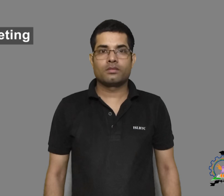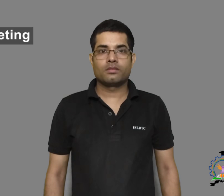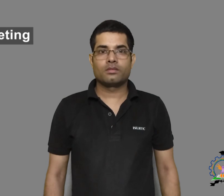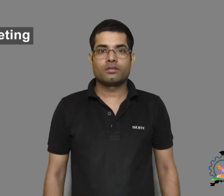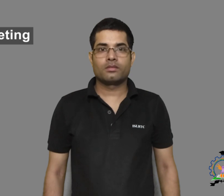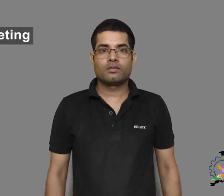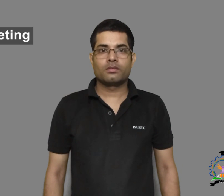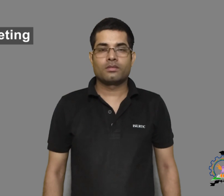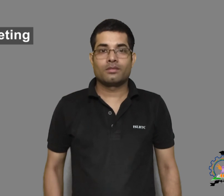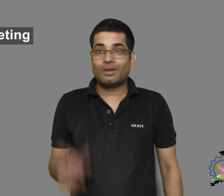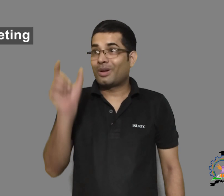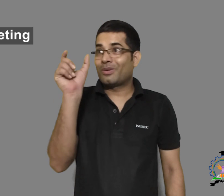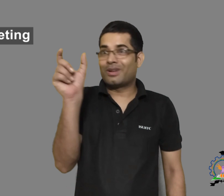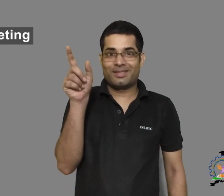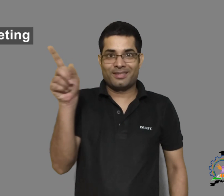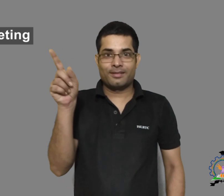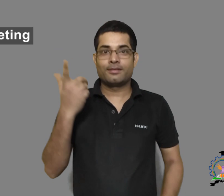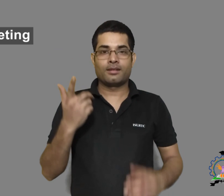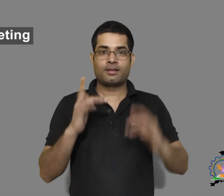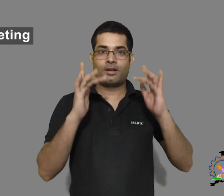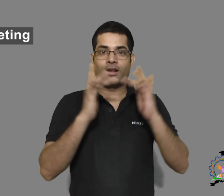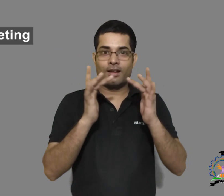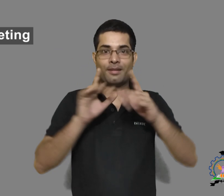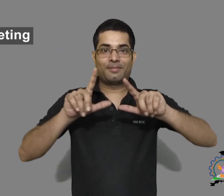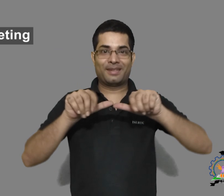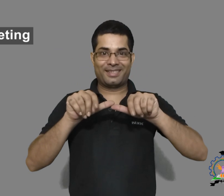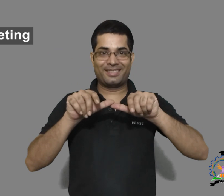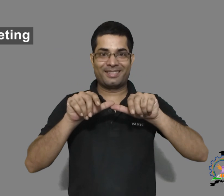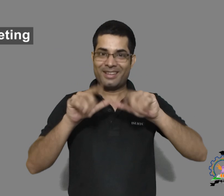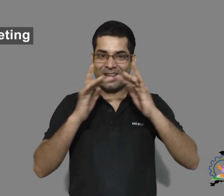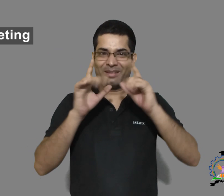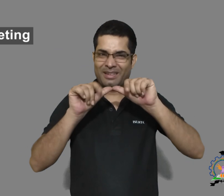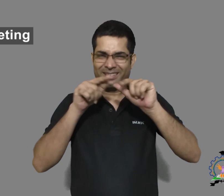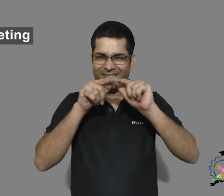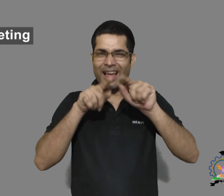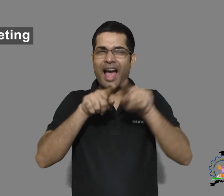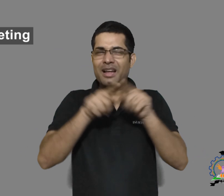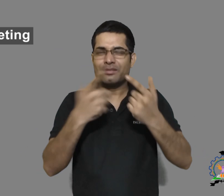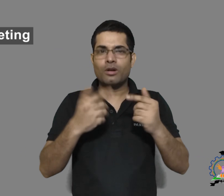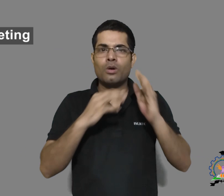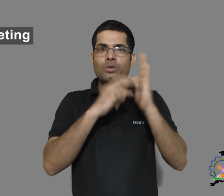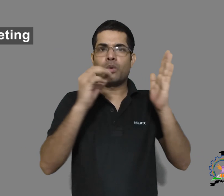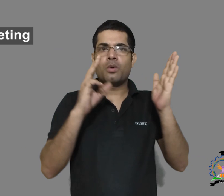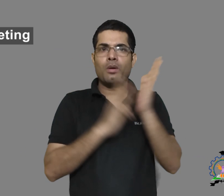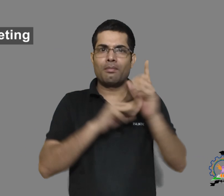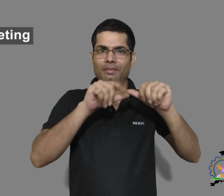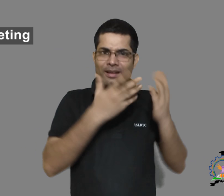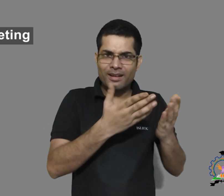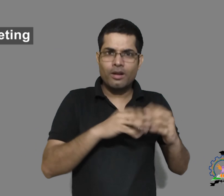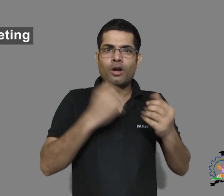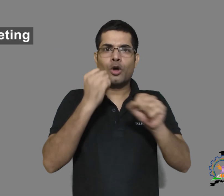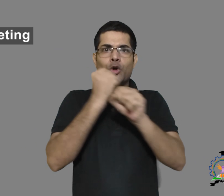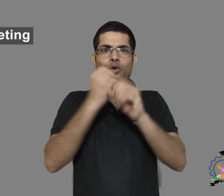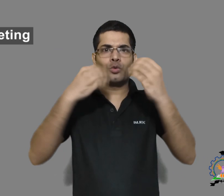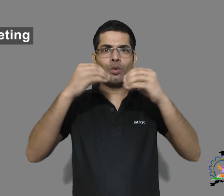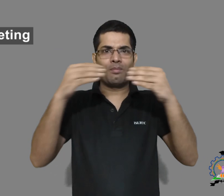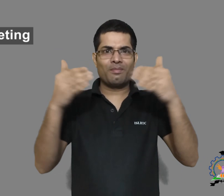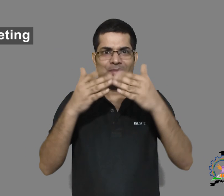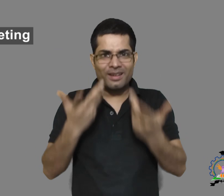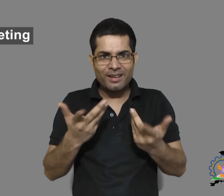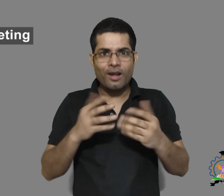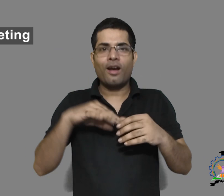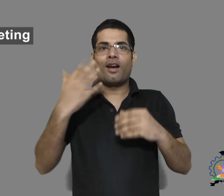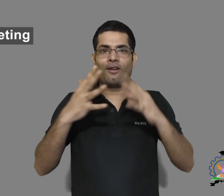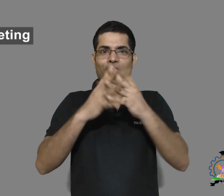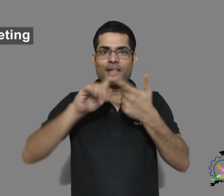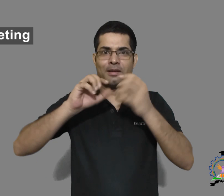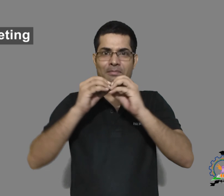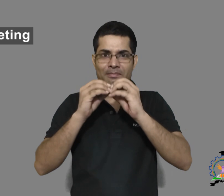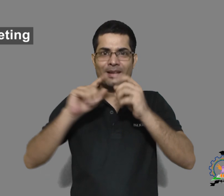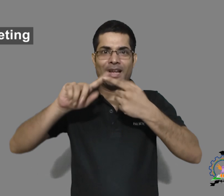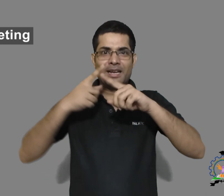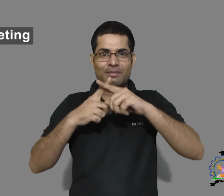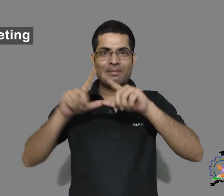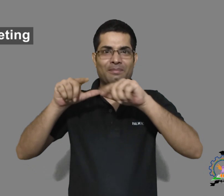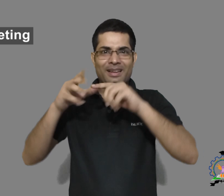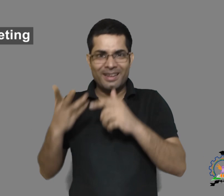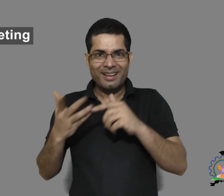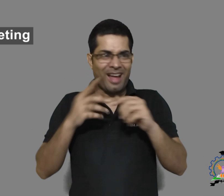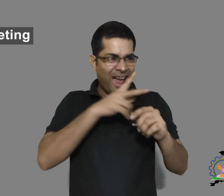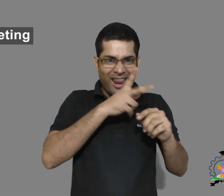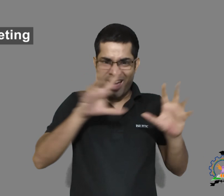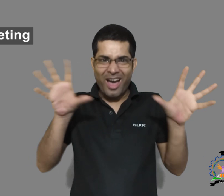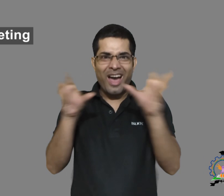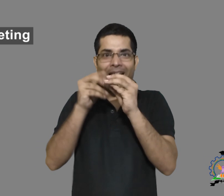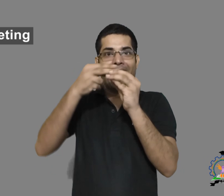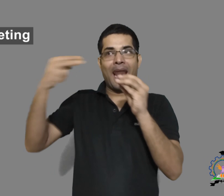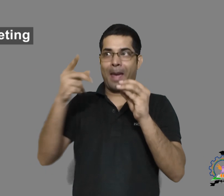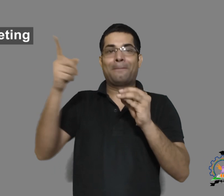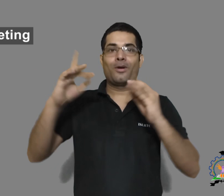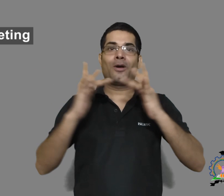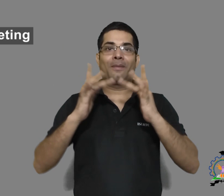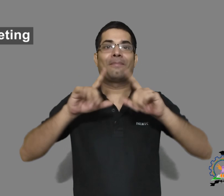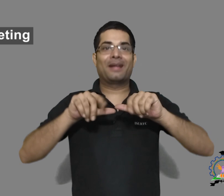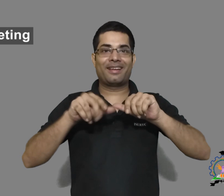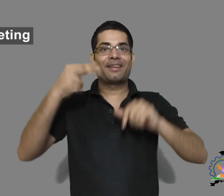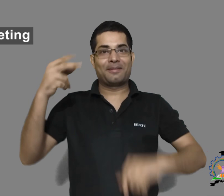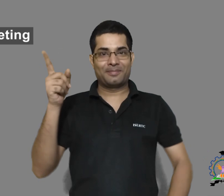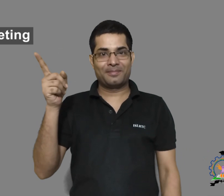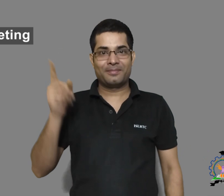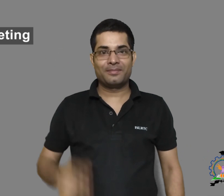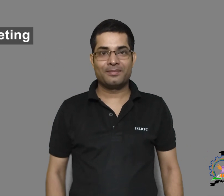Online Meeting